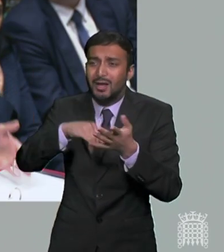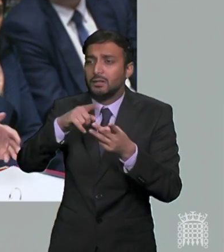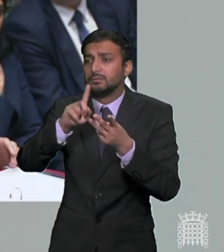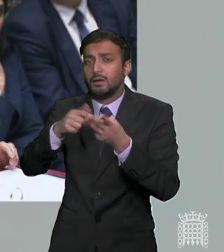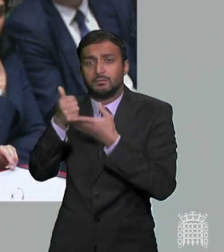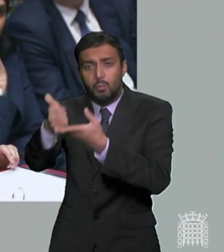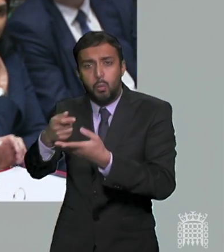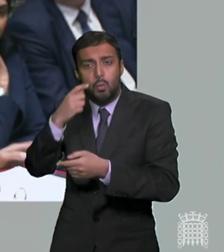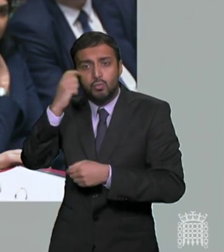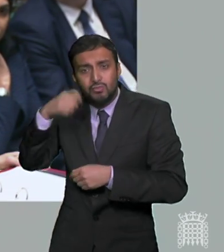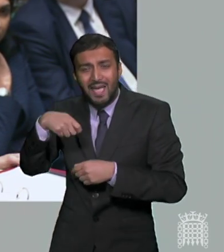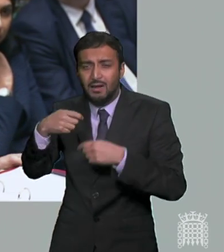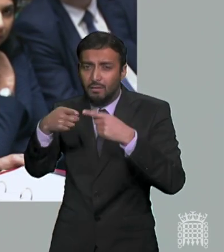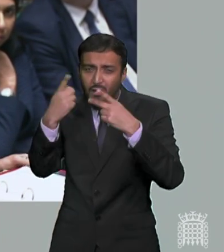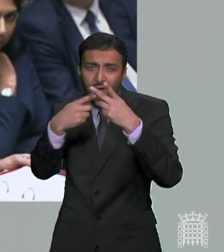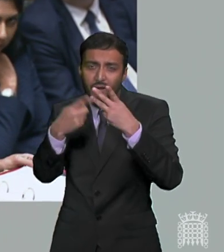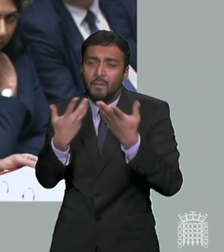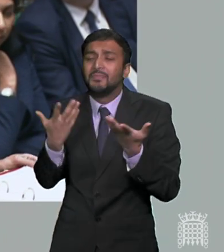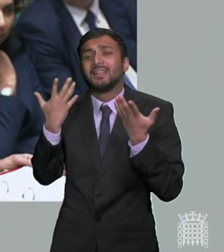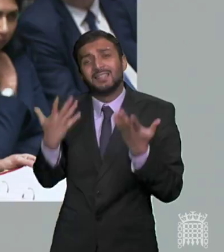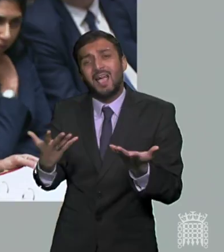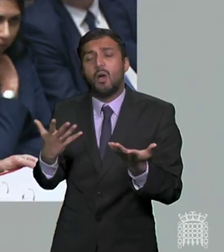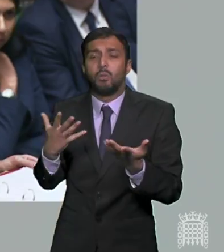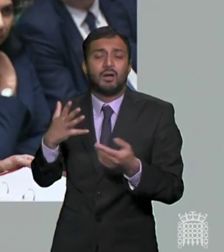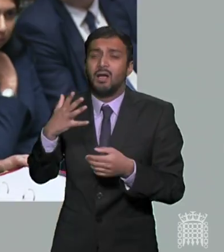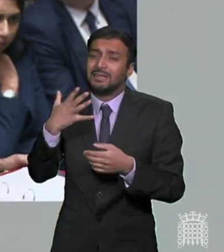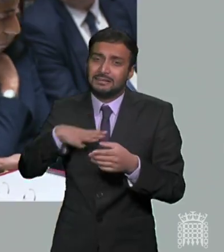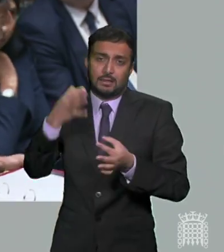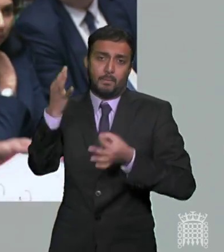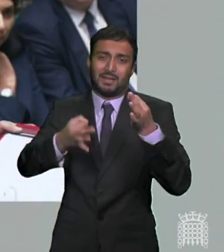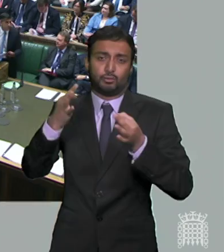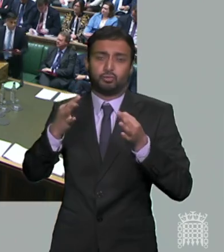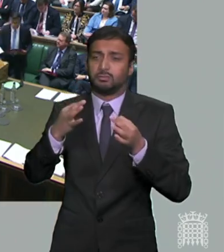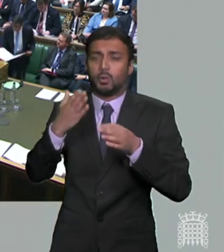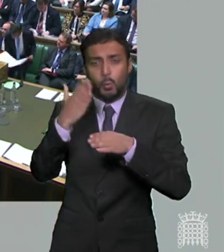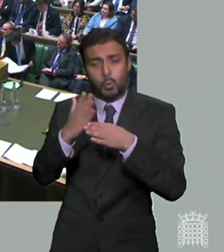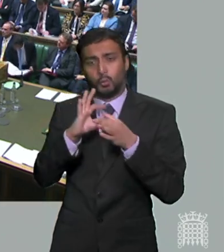Now is the time for politicians to work together, and that is what this Government will do.